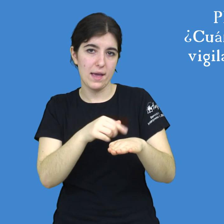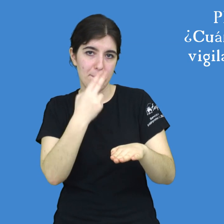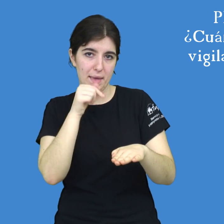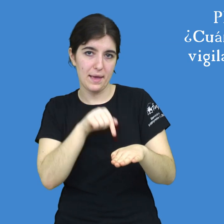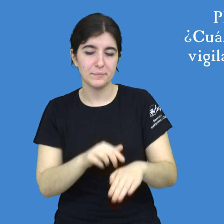pie